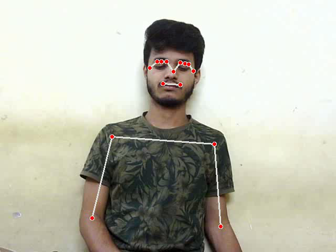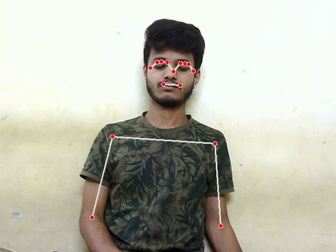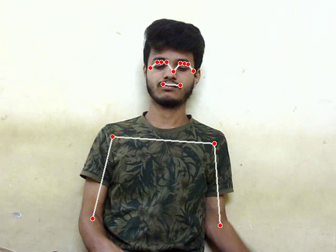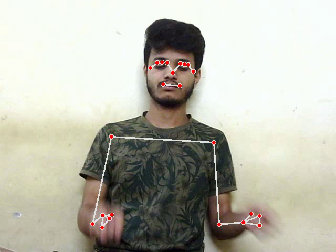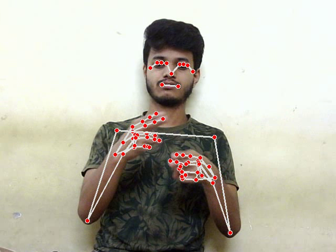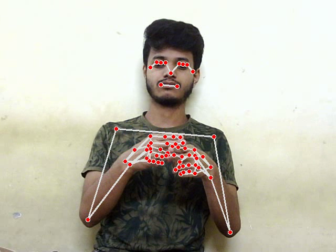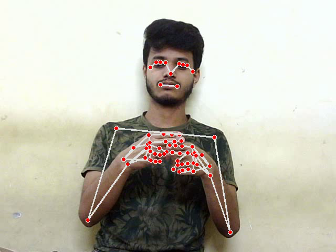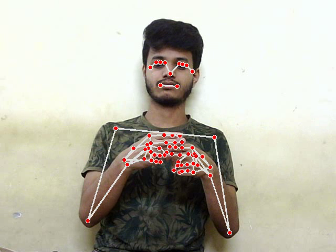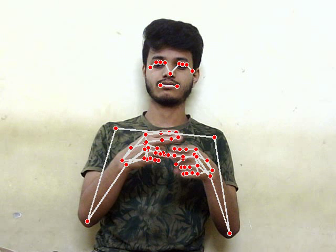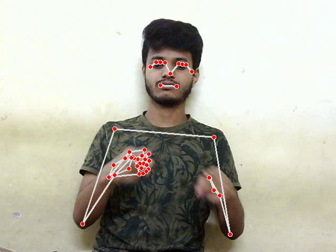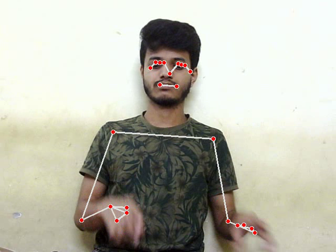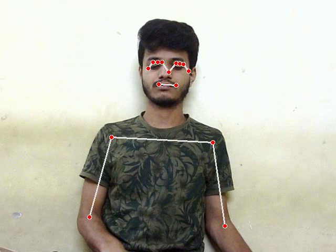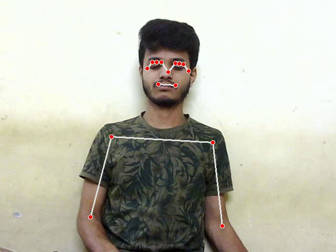name